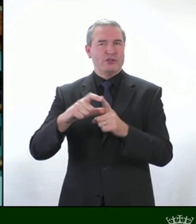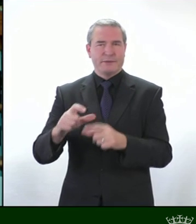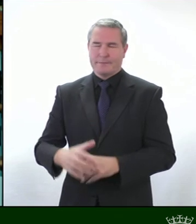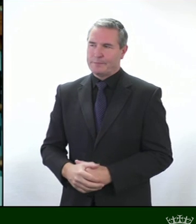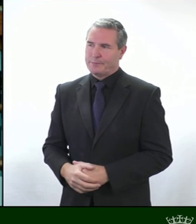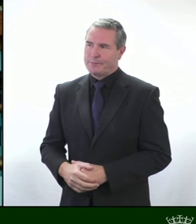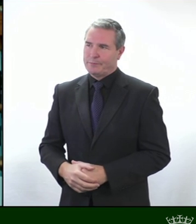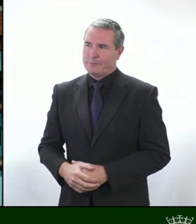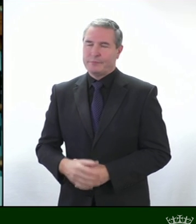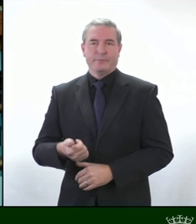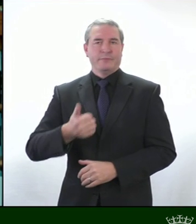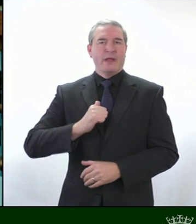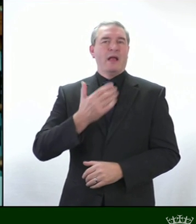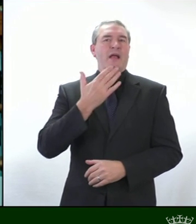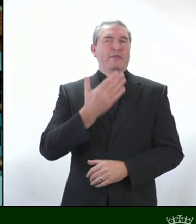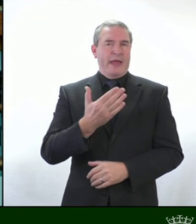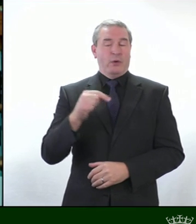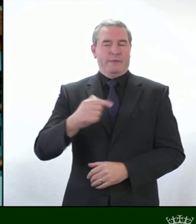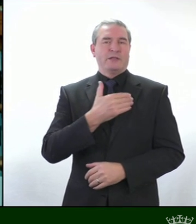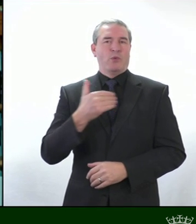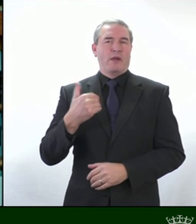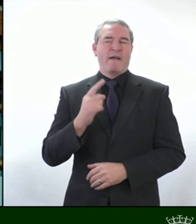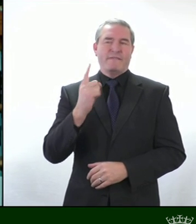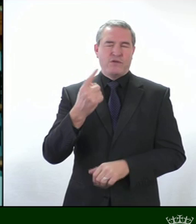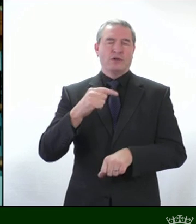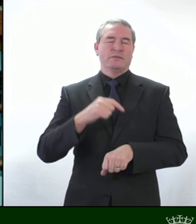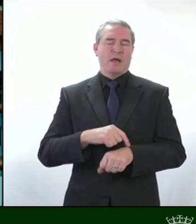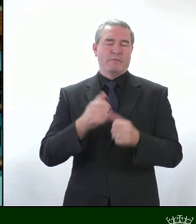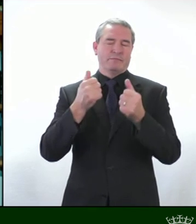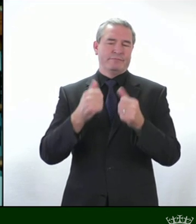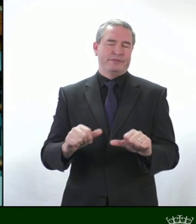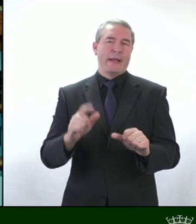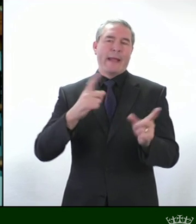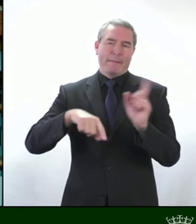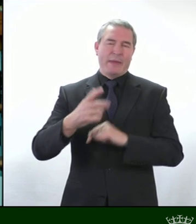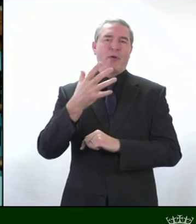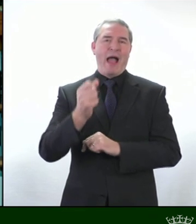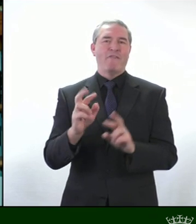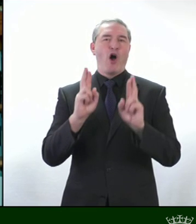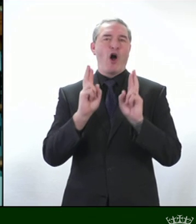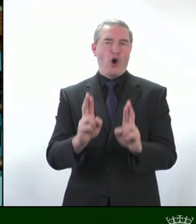This morning, for the first time in months, people have woken up with a genuine sense of hope.